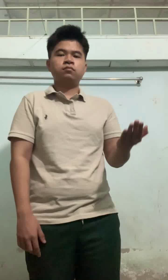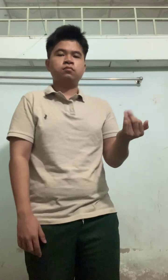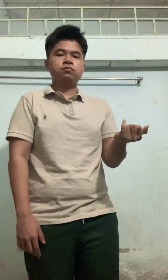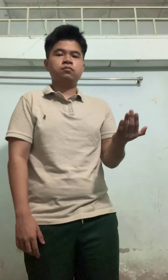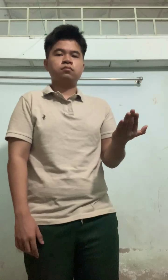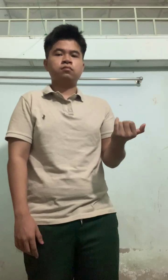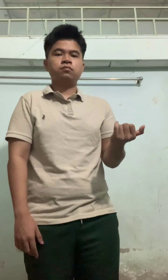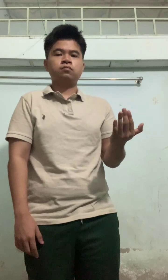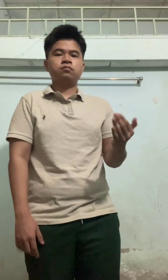yeu cau